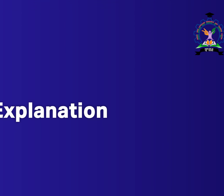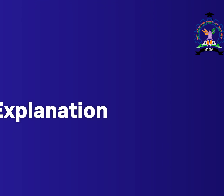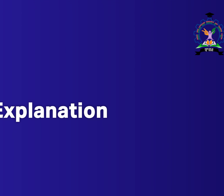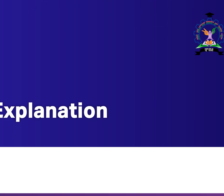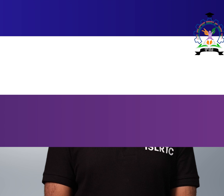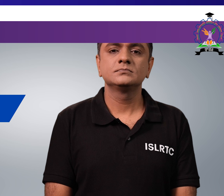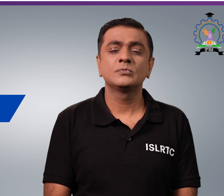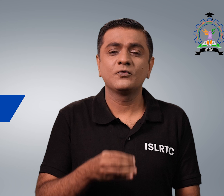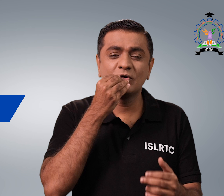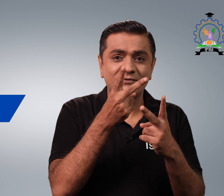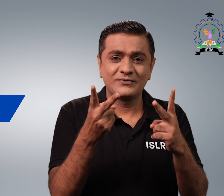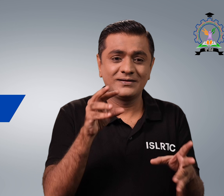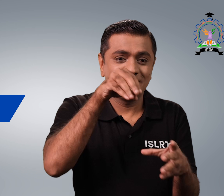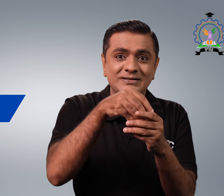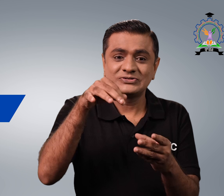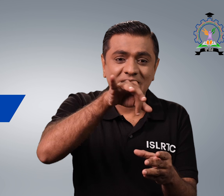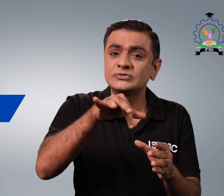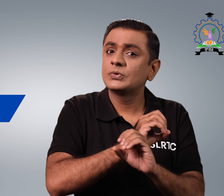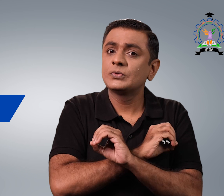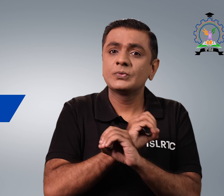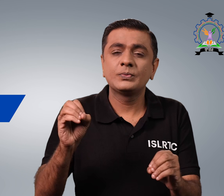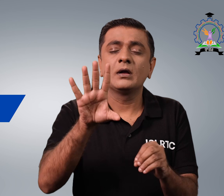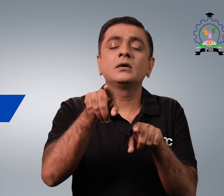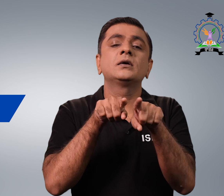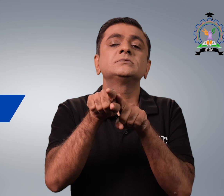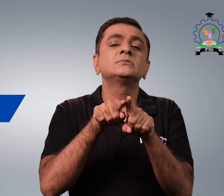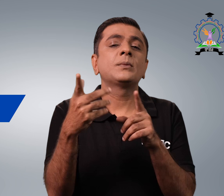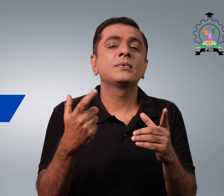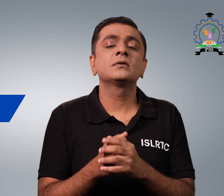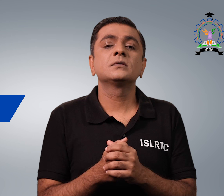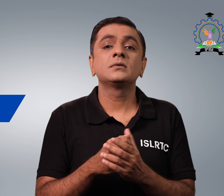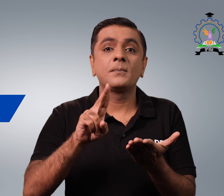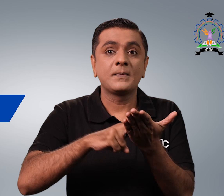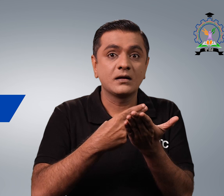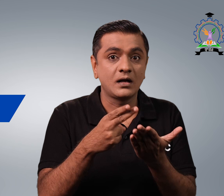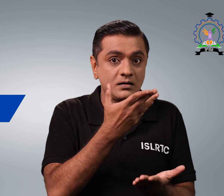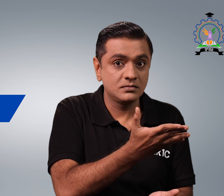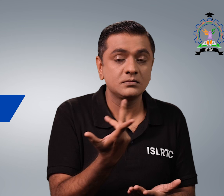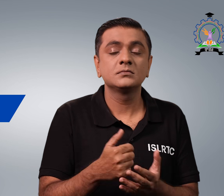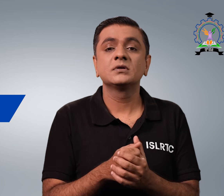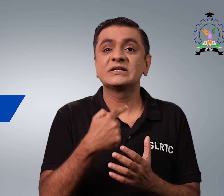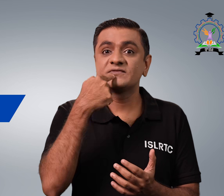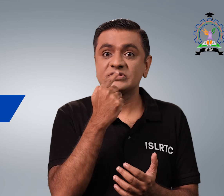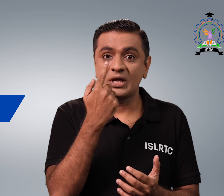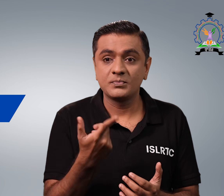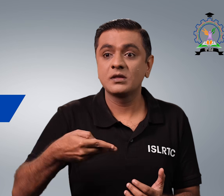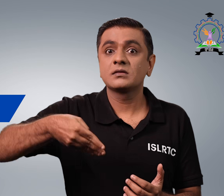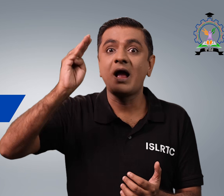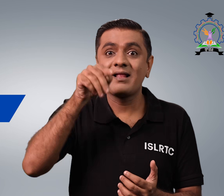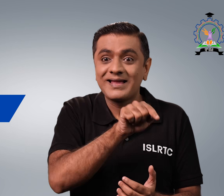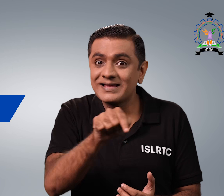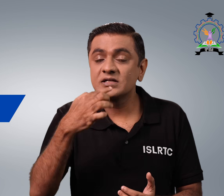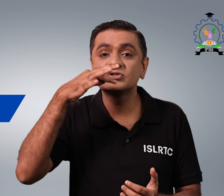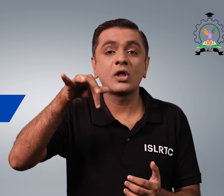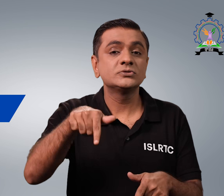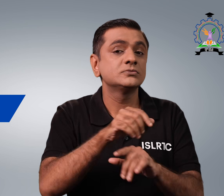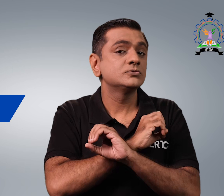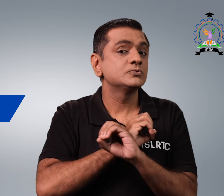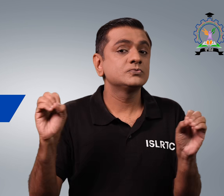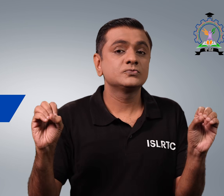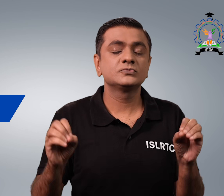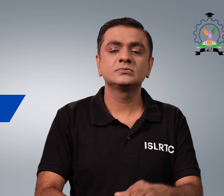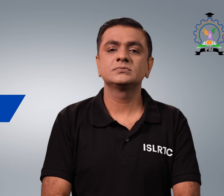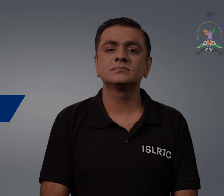It refers to food with no salt added to it. For example, unsalted butter, unsalted chips, unsalted dal etc.